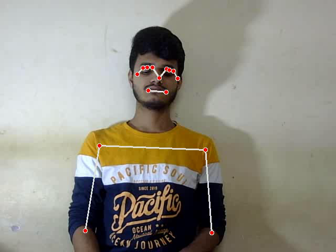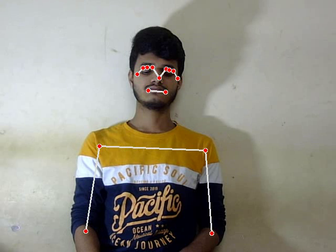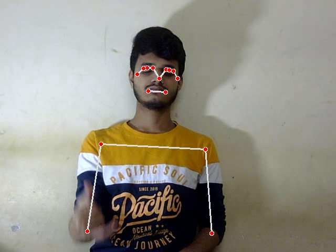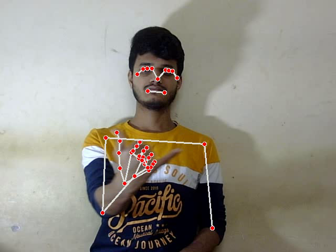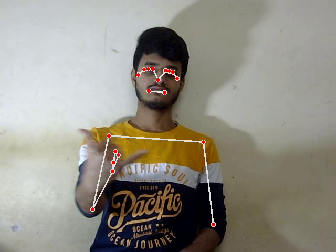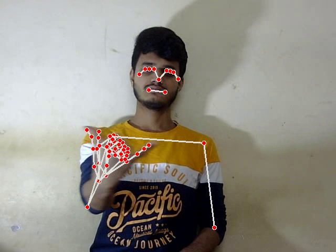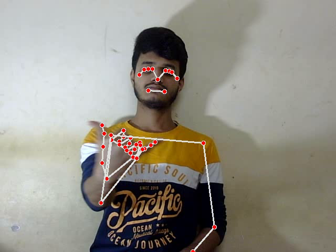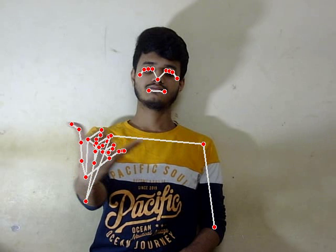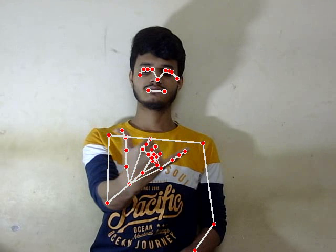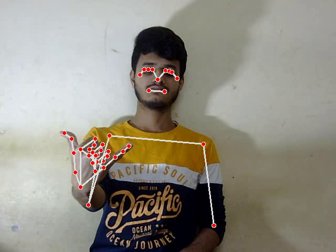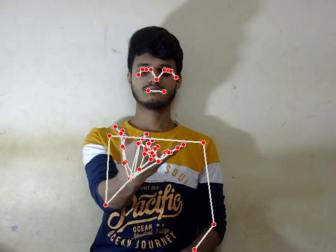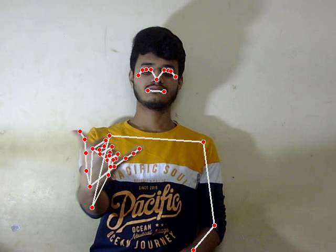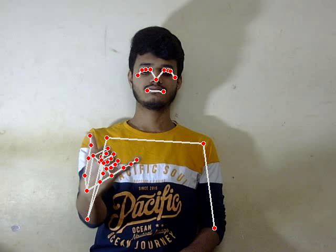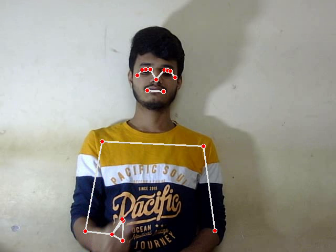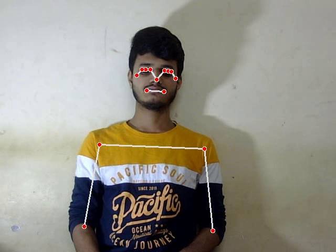same